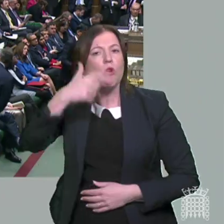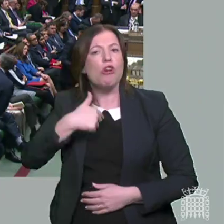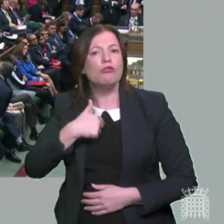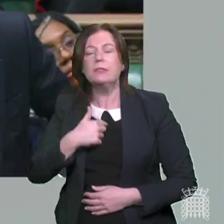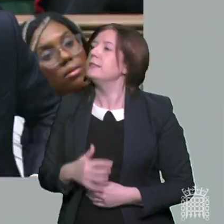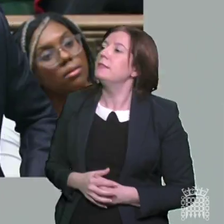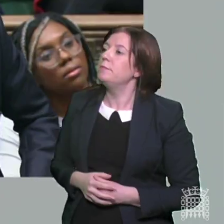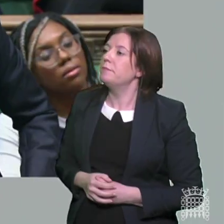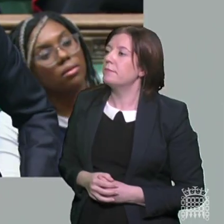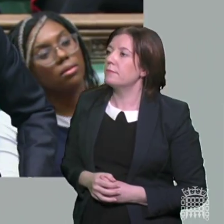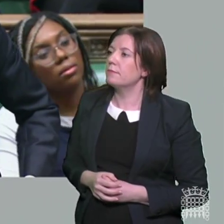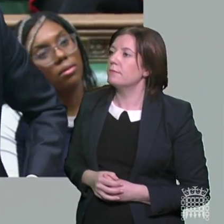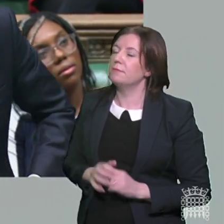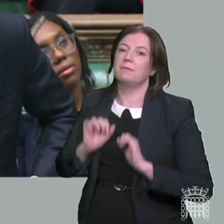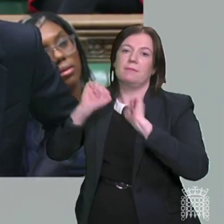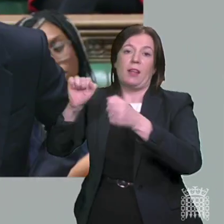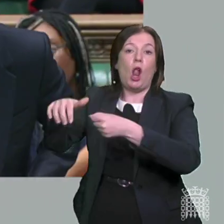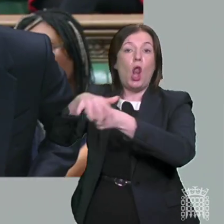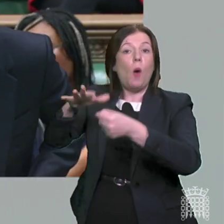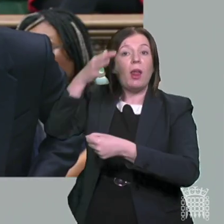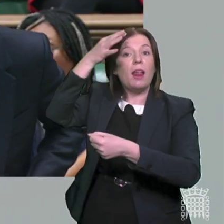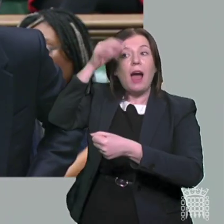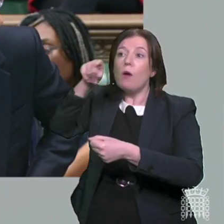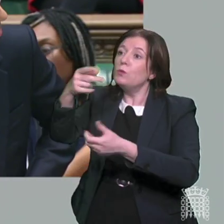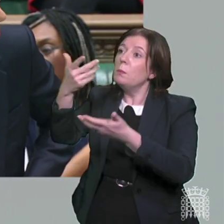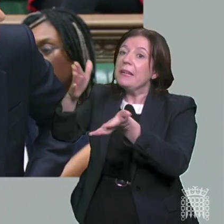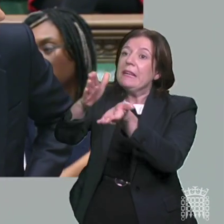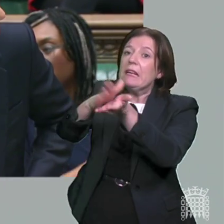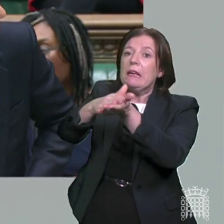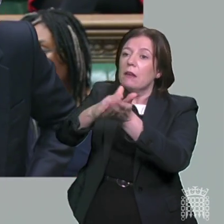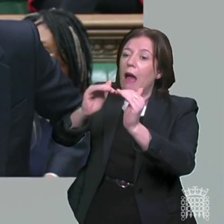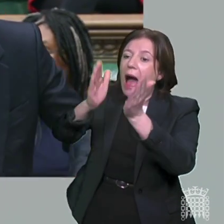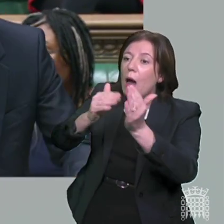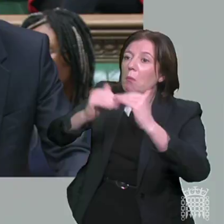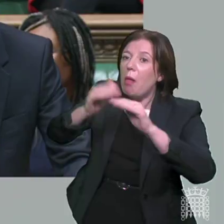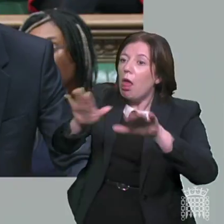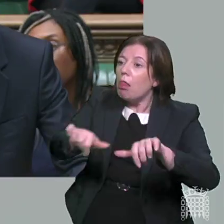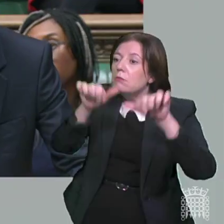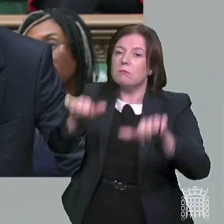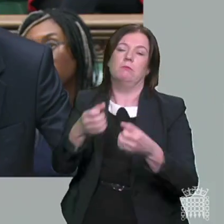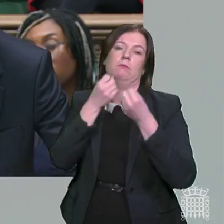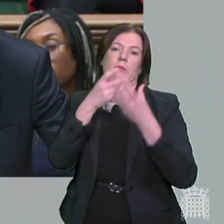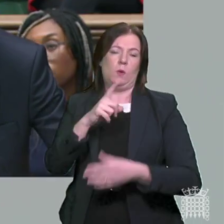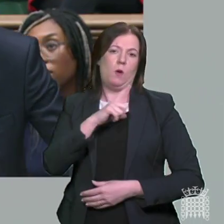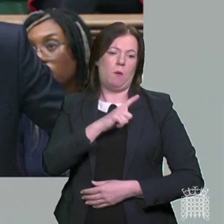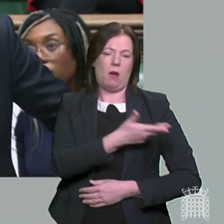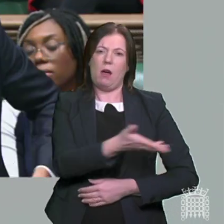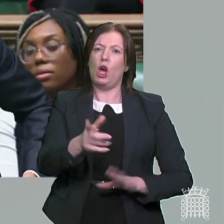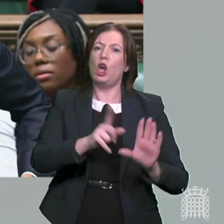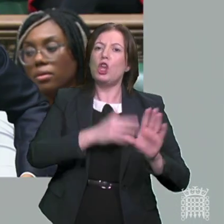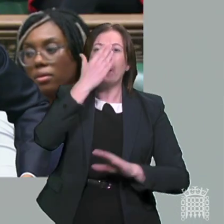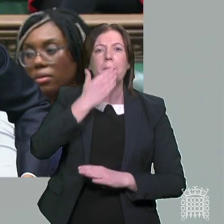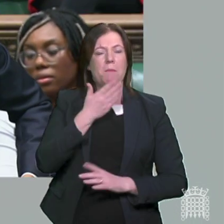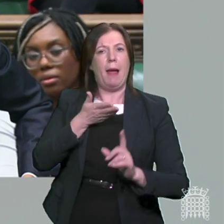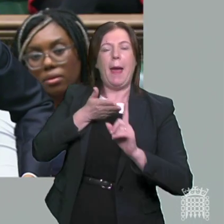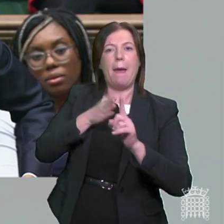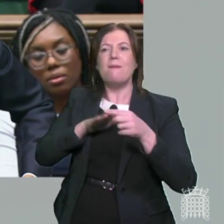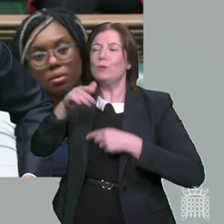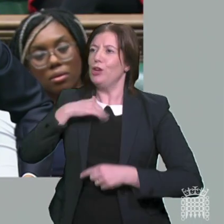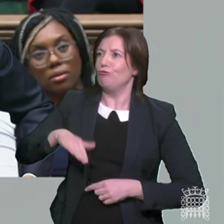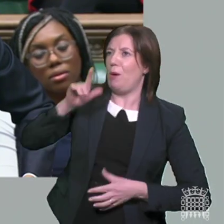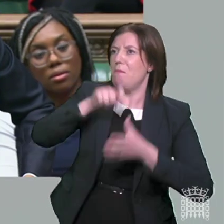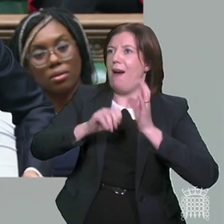I join my right honourable Friend in praising his local council for ensuring we build homes in the right places so that our young people can fulfil the dream of home ownership.